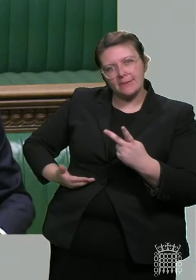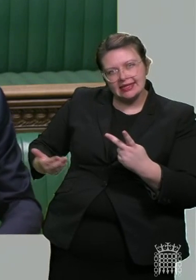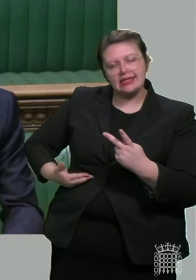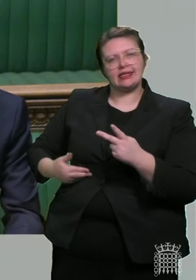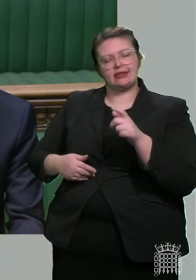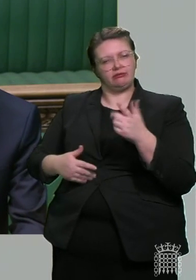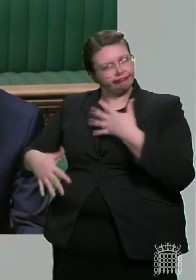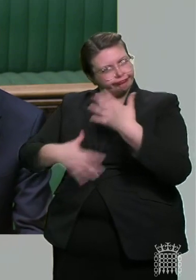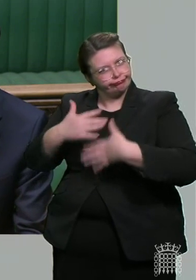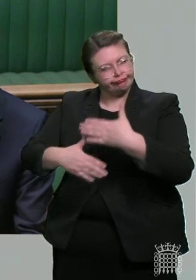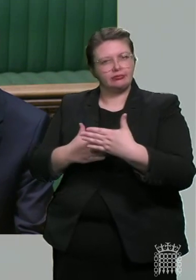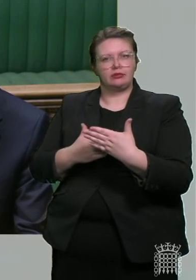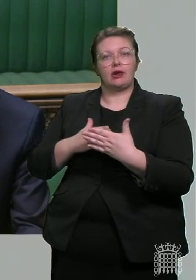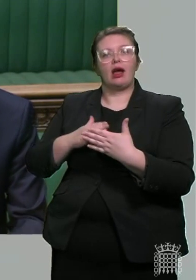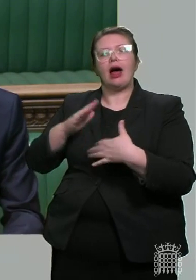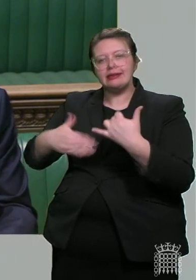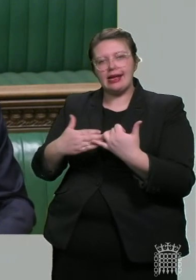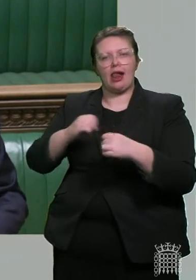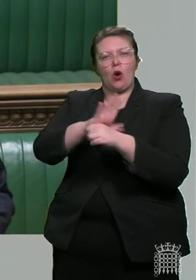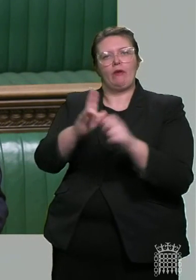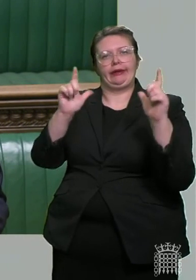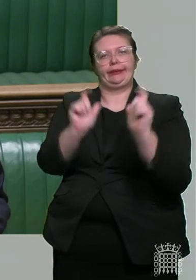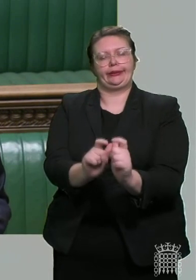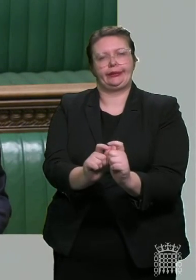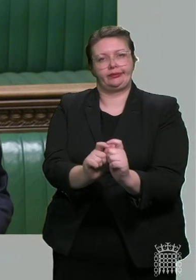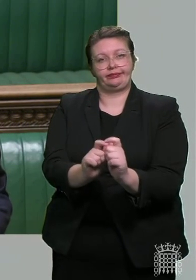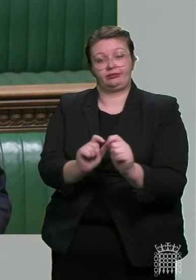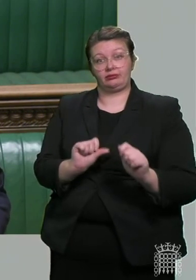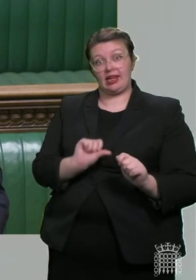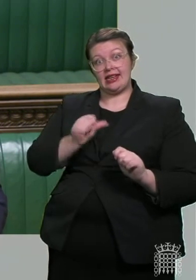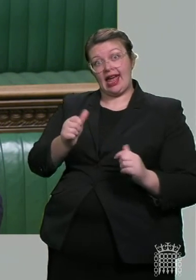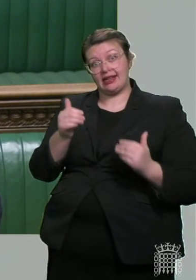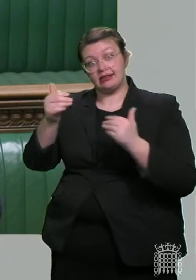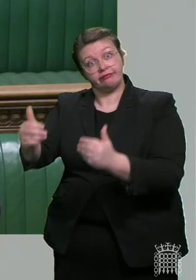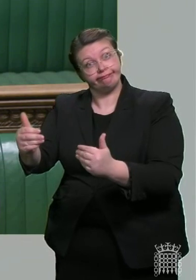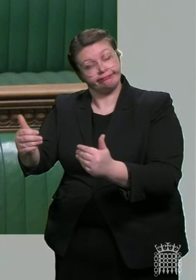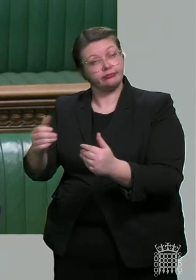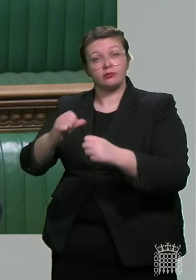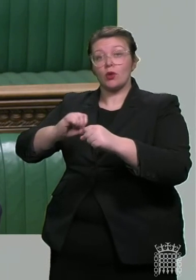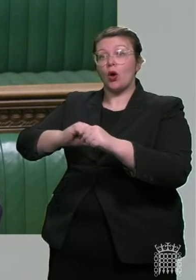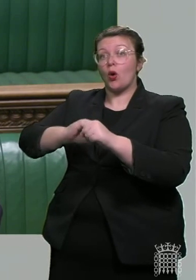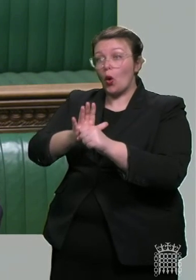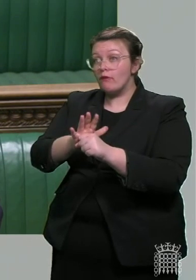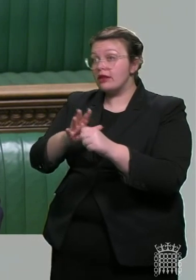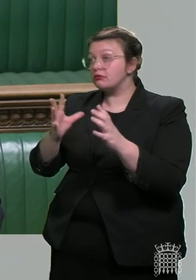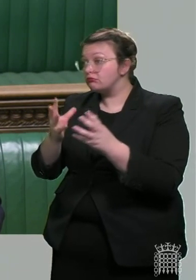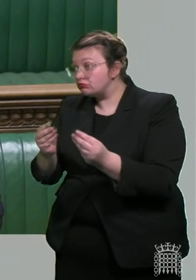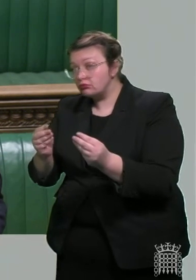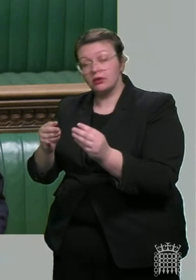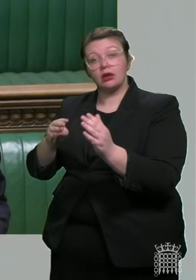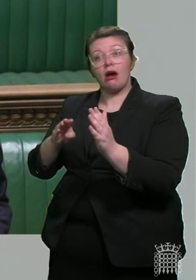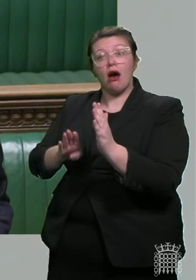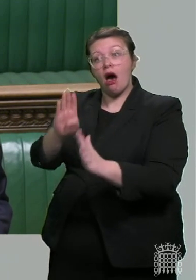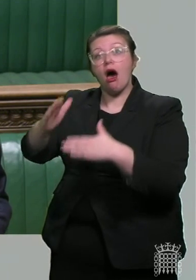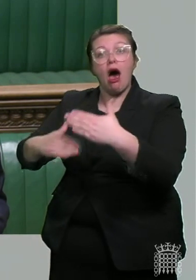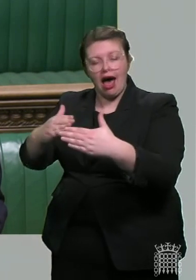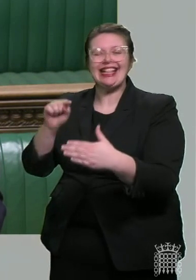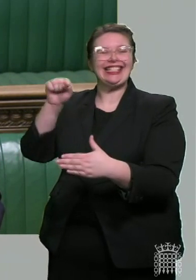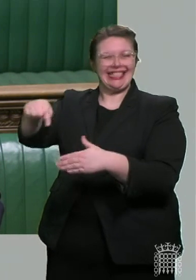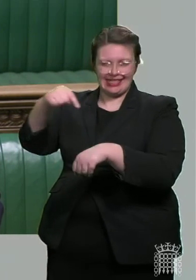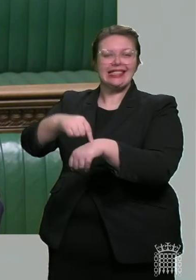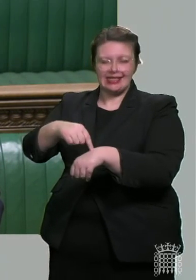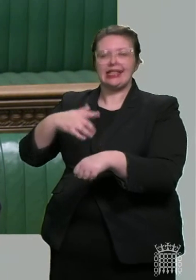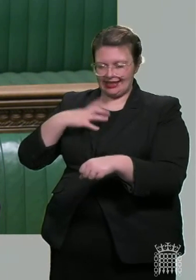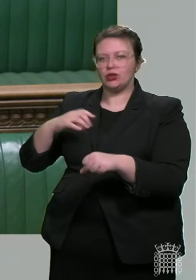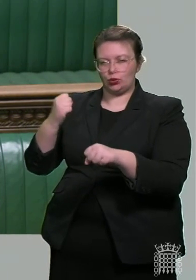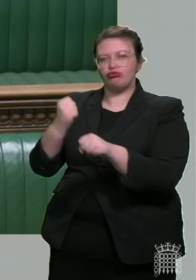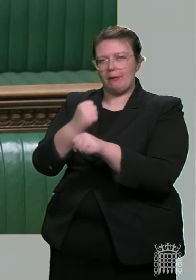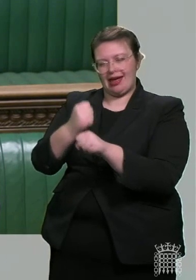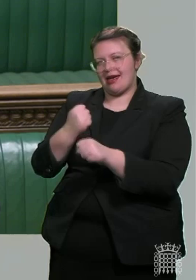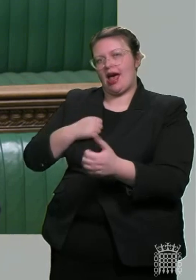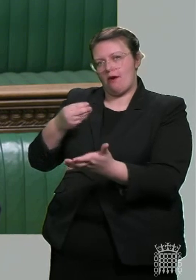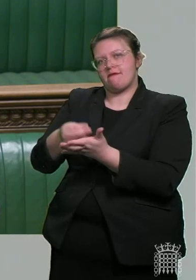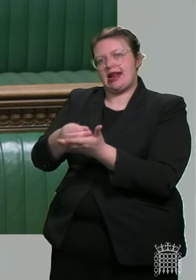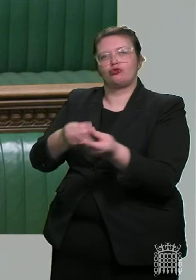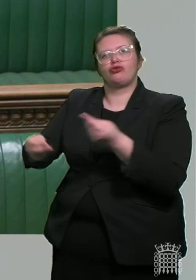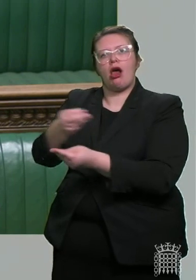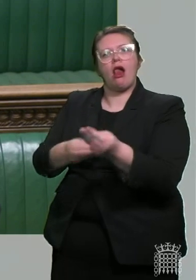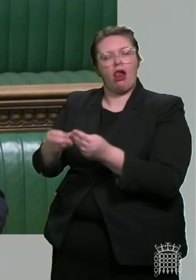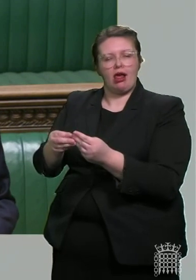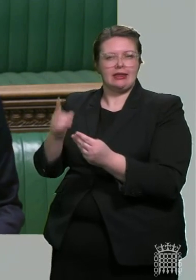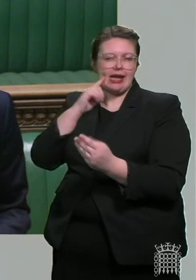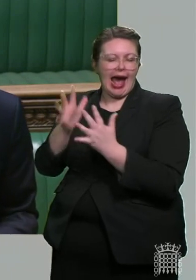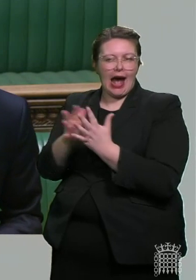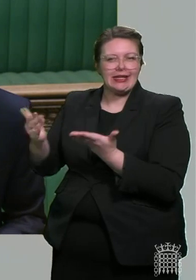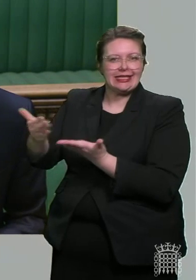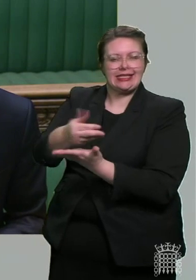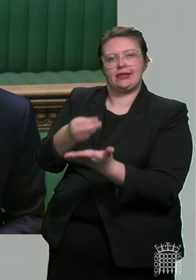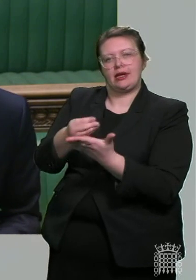Secondly, once we are on the way to recovery, we will need to begin fixing the public finances, and I want to be honest today about our plans to do that.